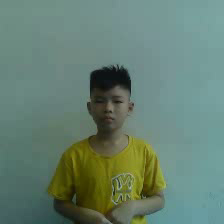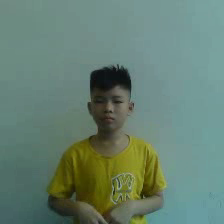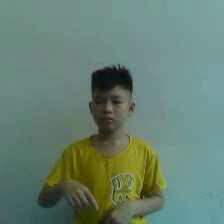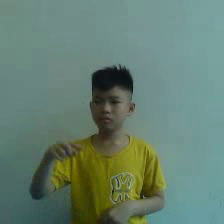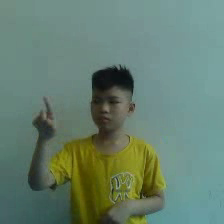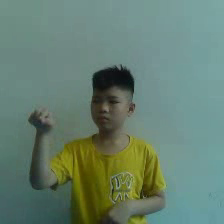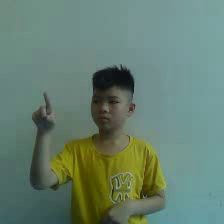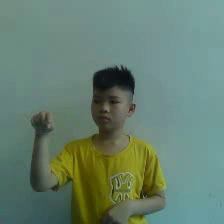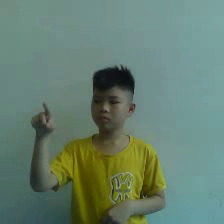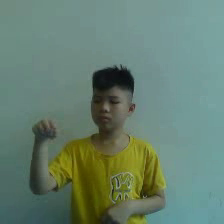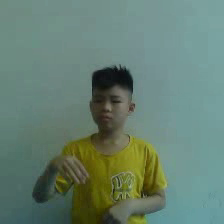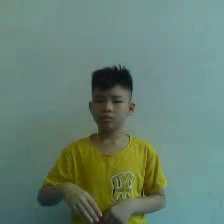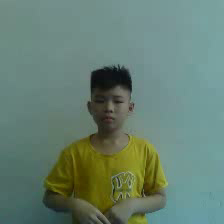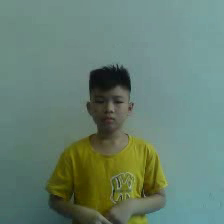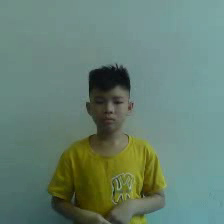Họ